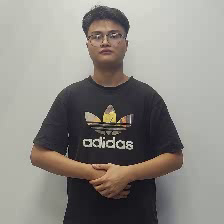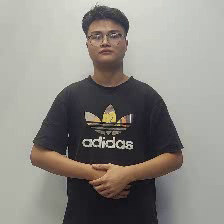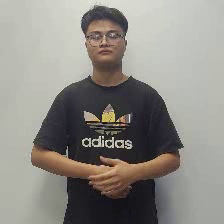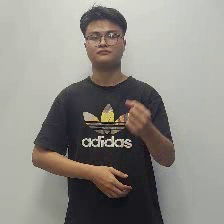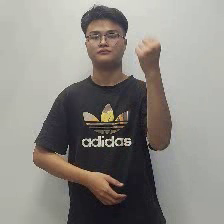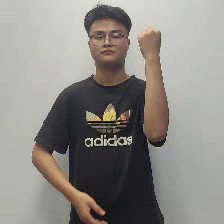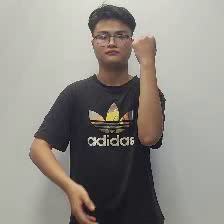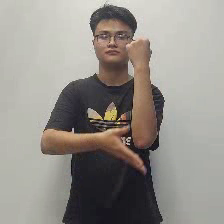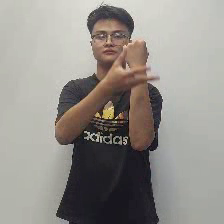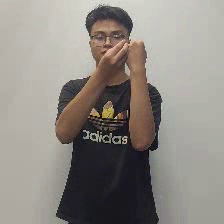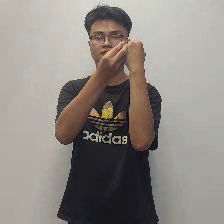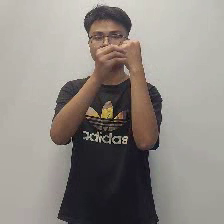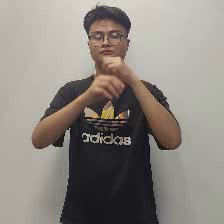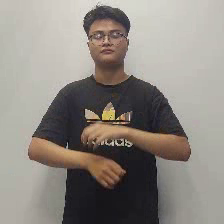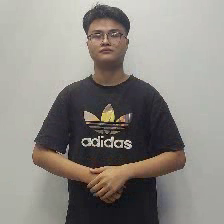Cứu